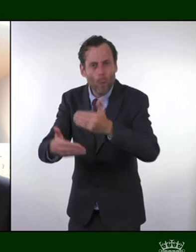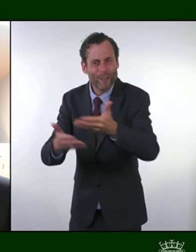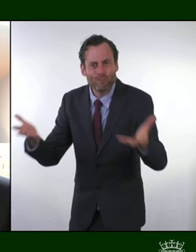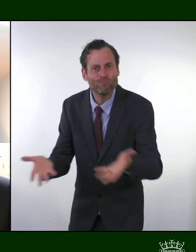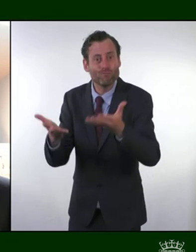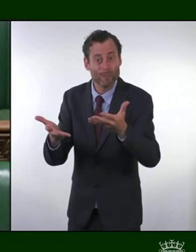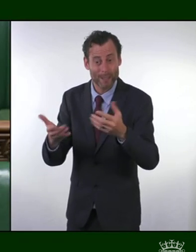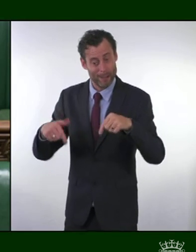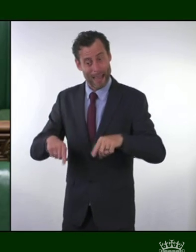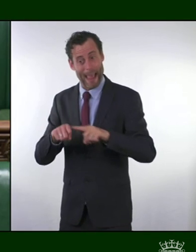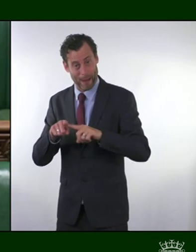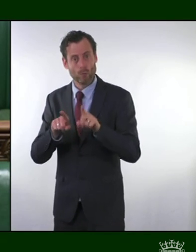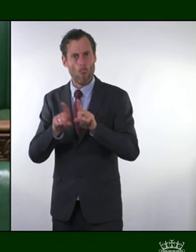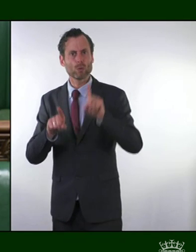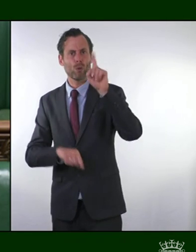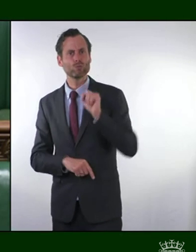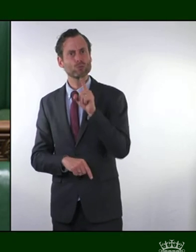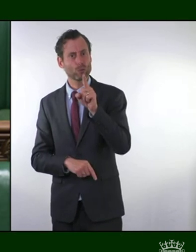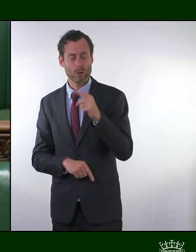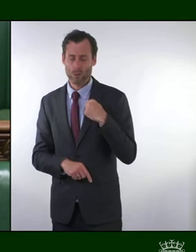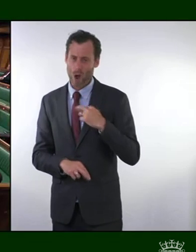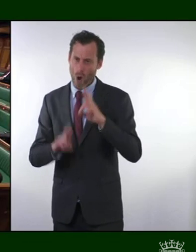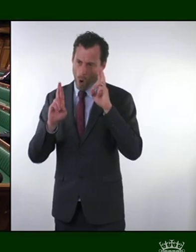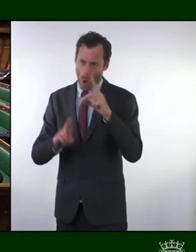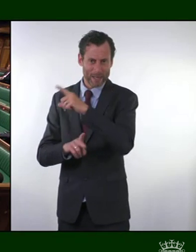I hope that he supports that objective as well.